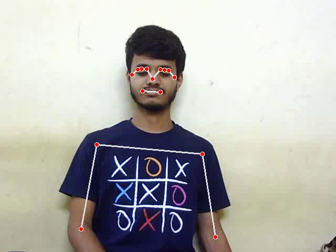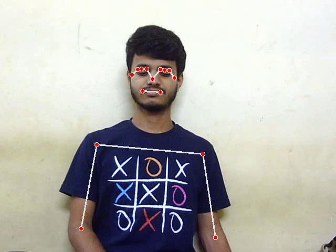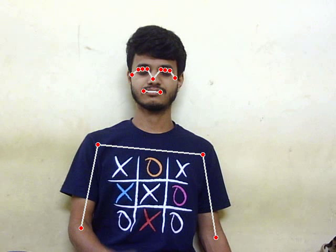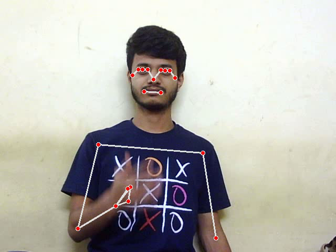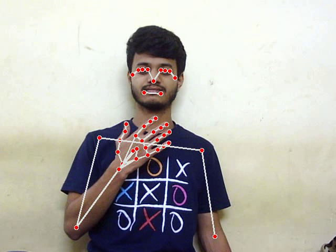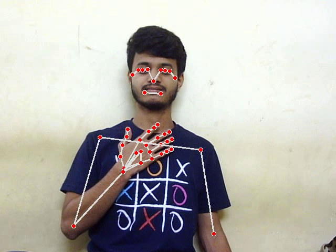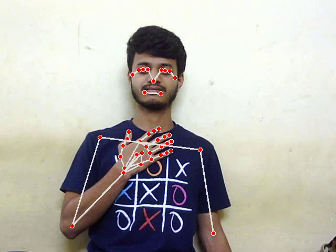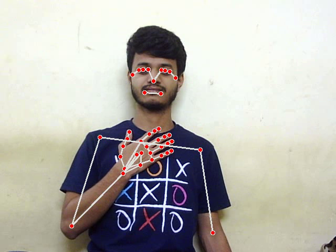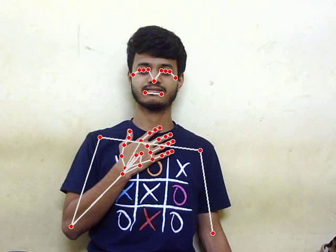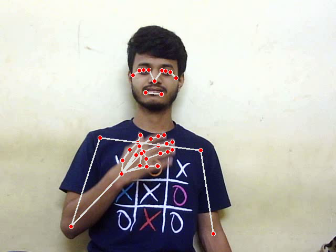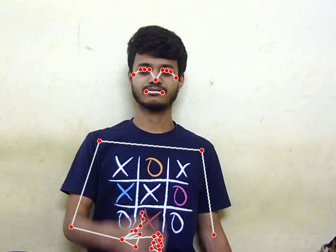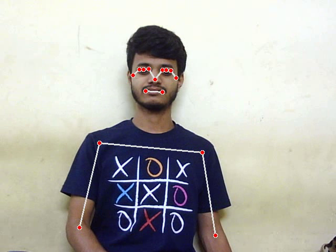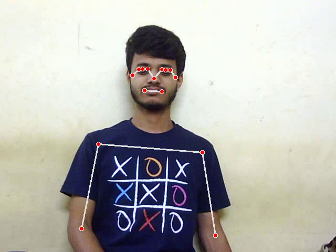my